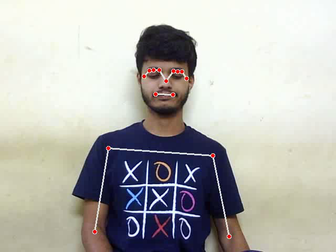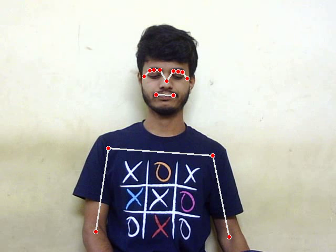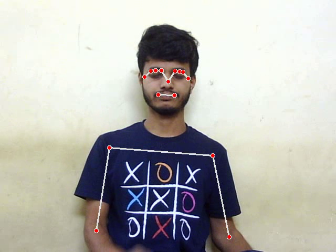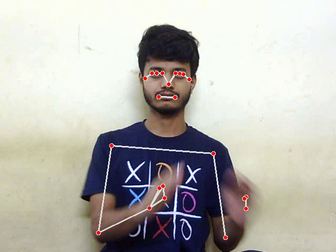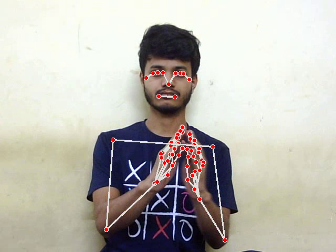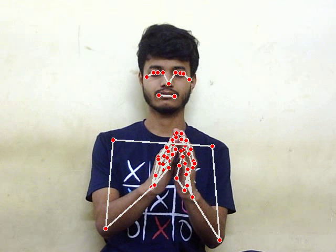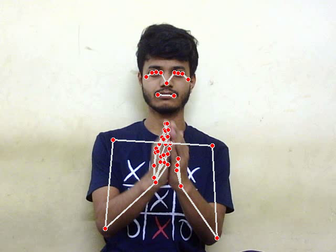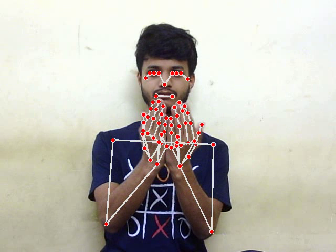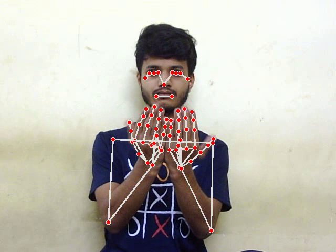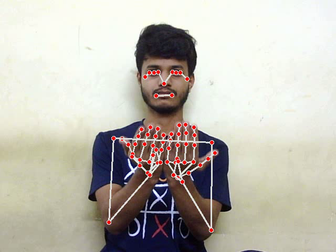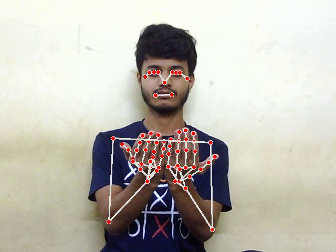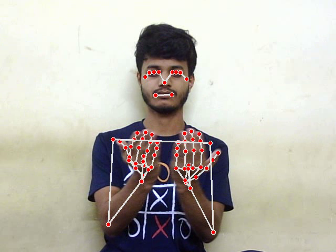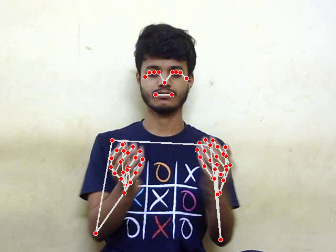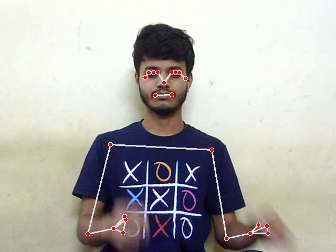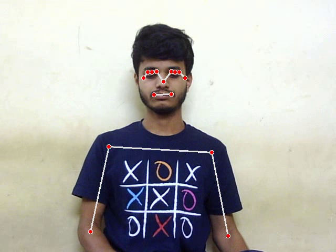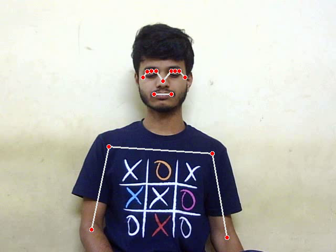book